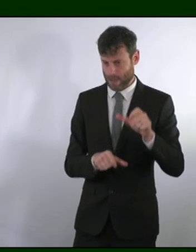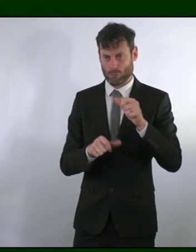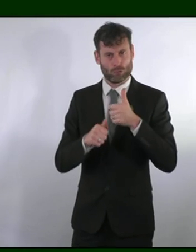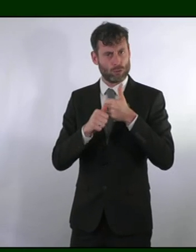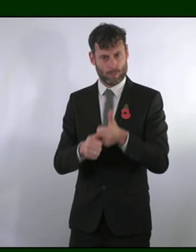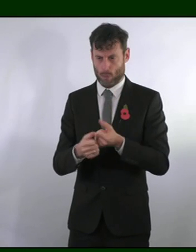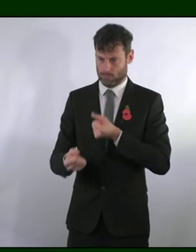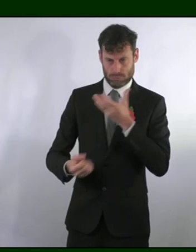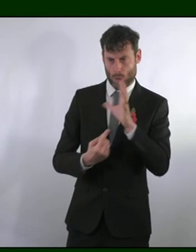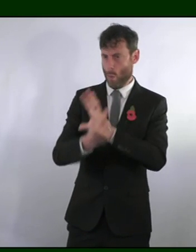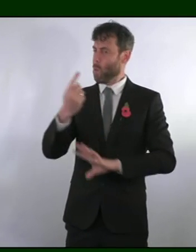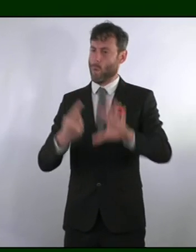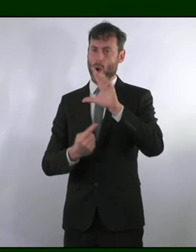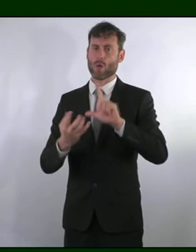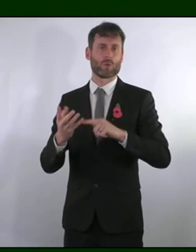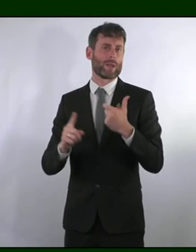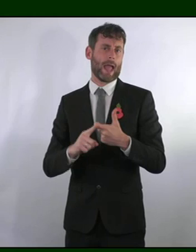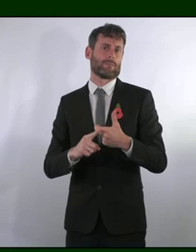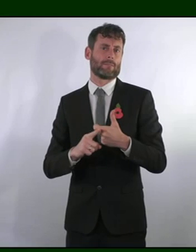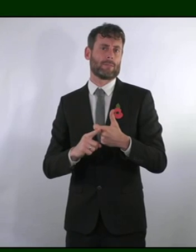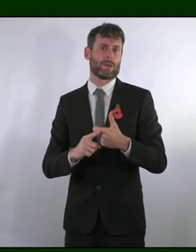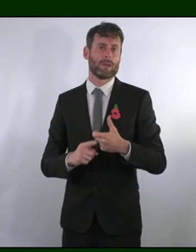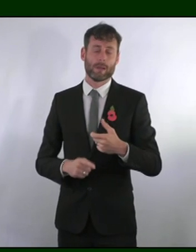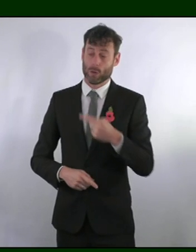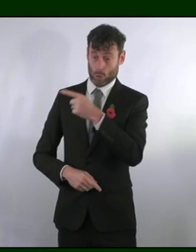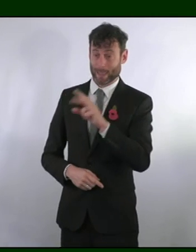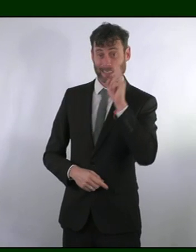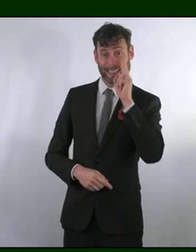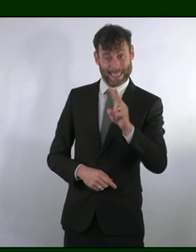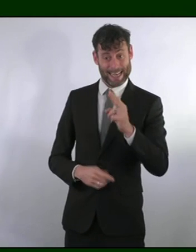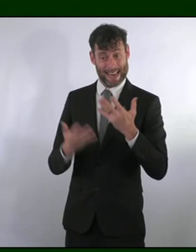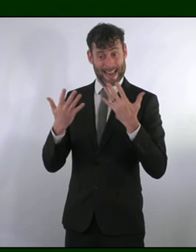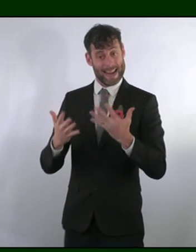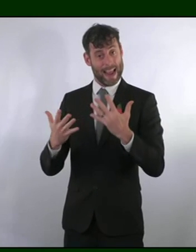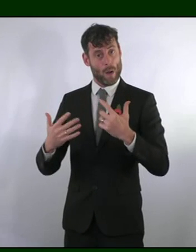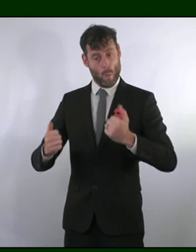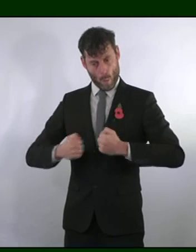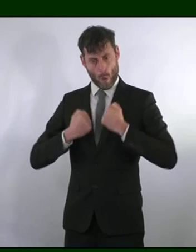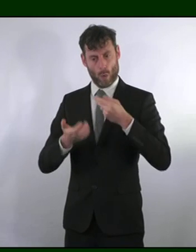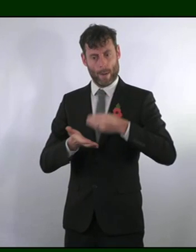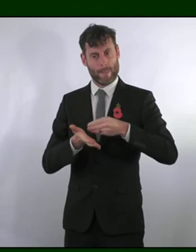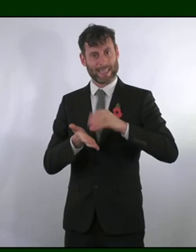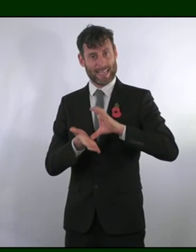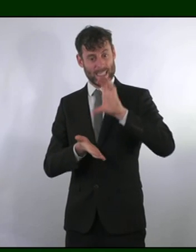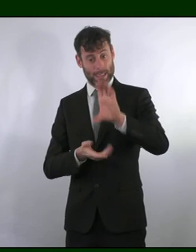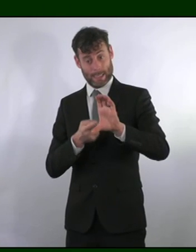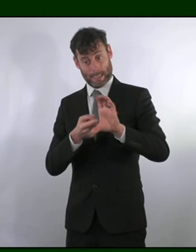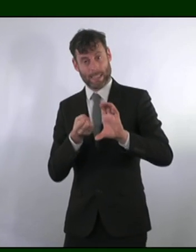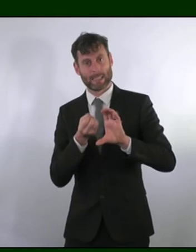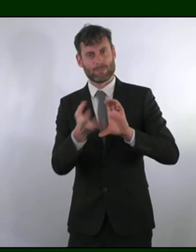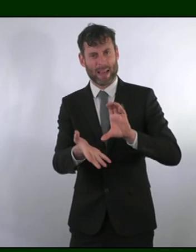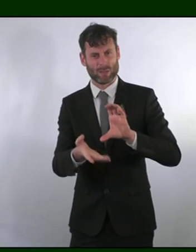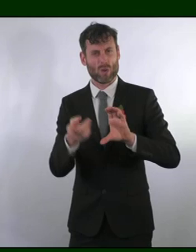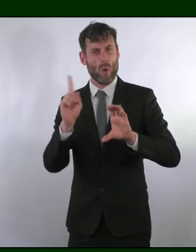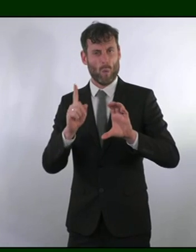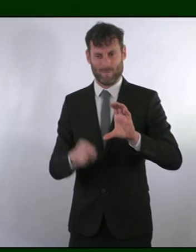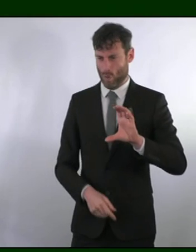We will now, as the hon. Gentleman knows, have the opportunity to fund projects with our own money, rather than siphoning it through Brussels.